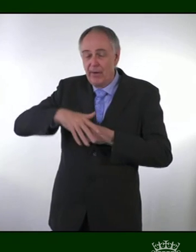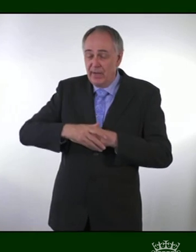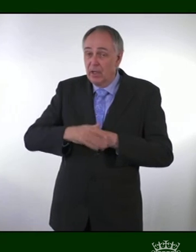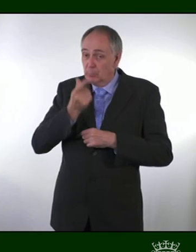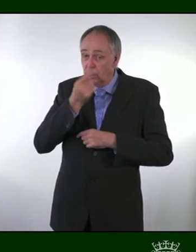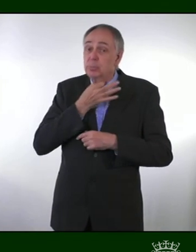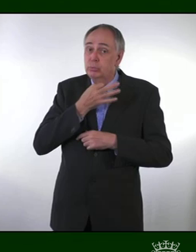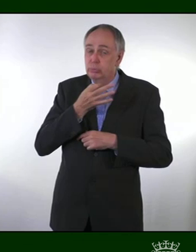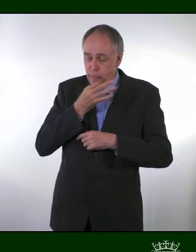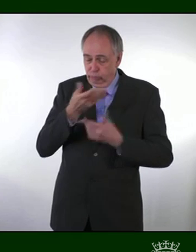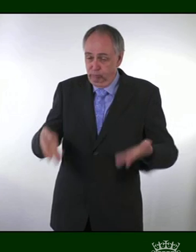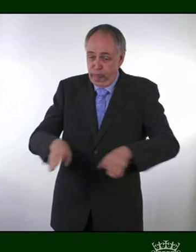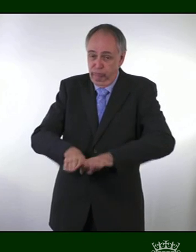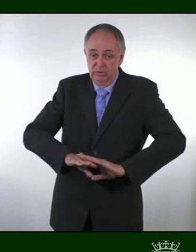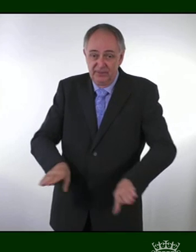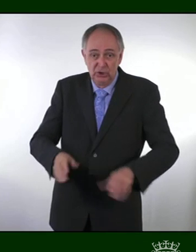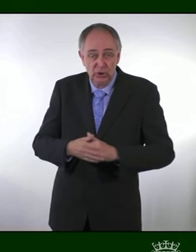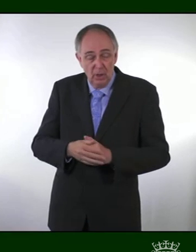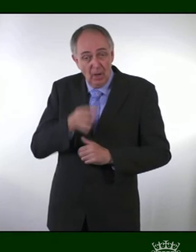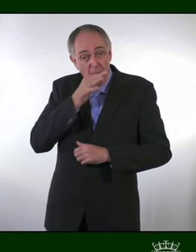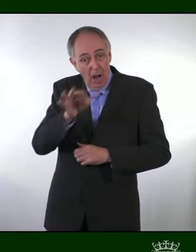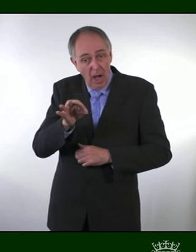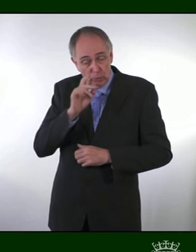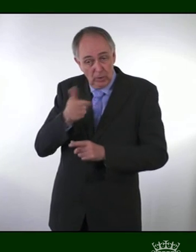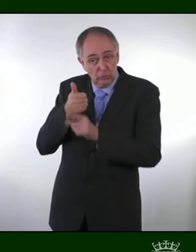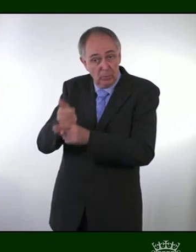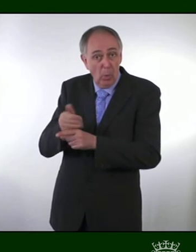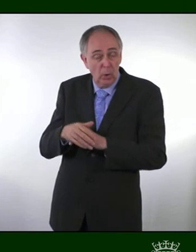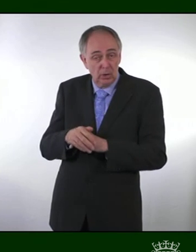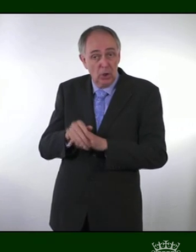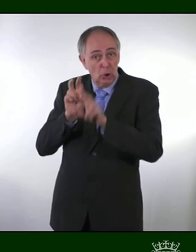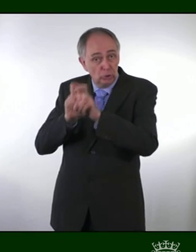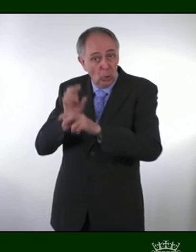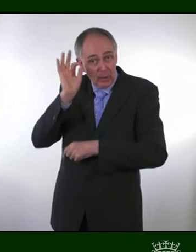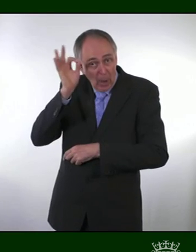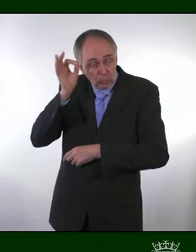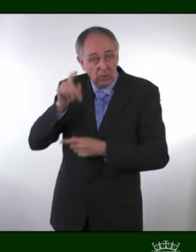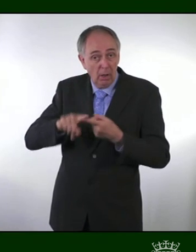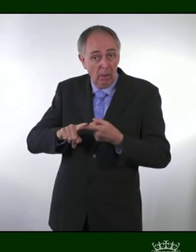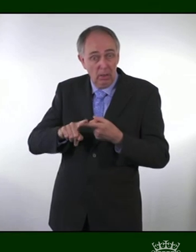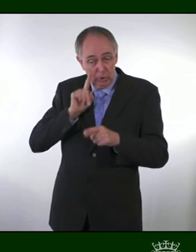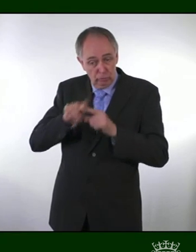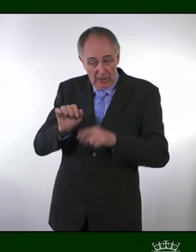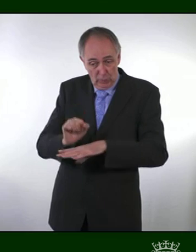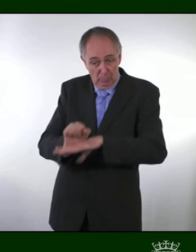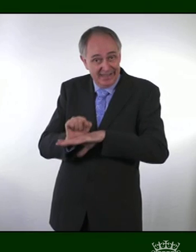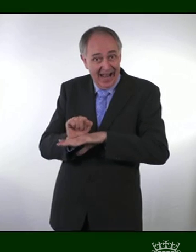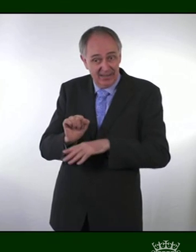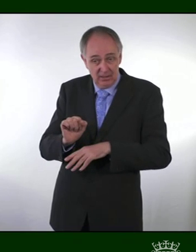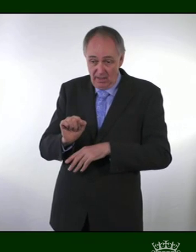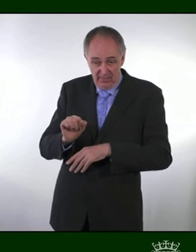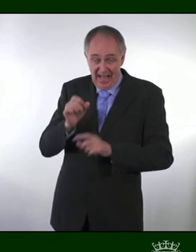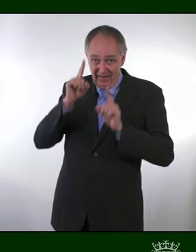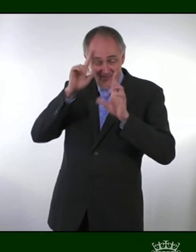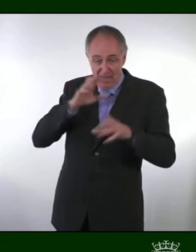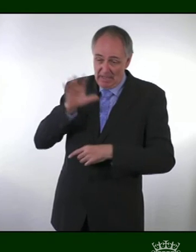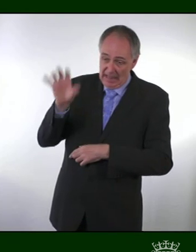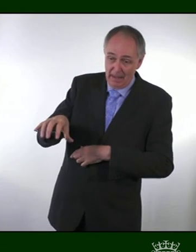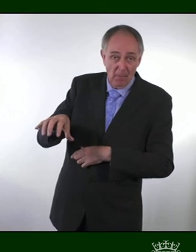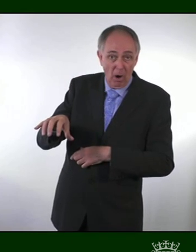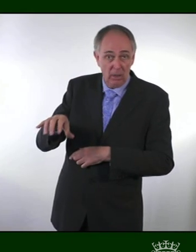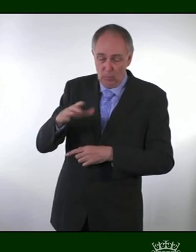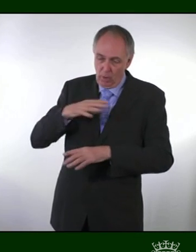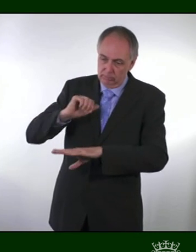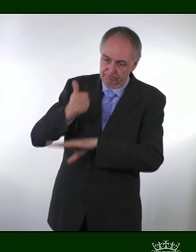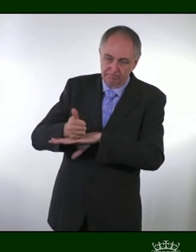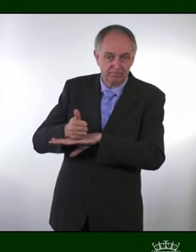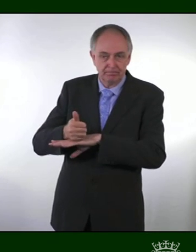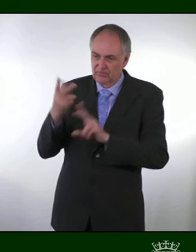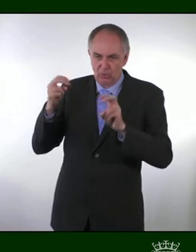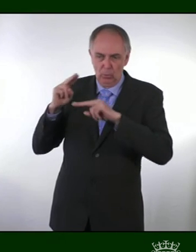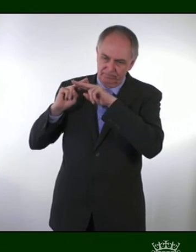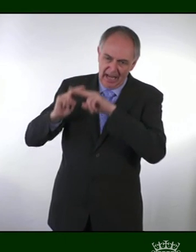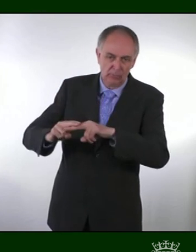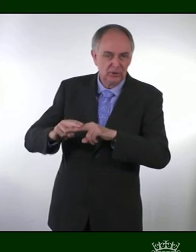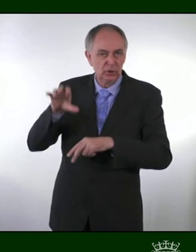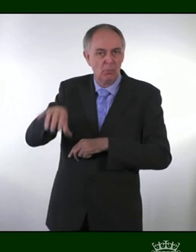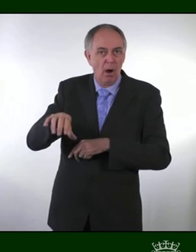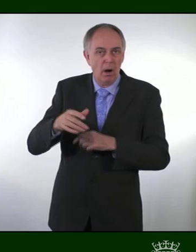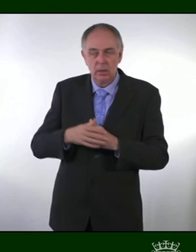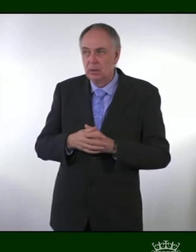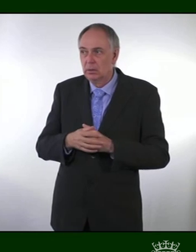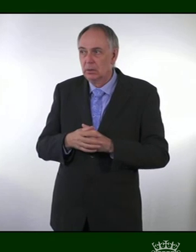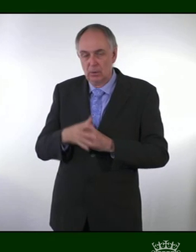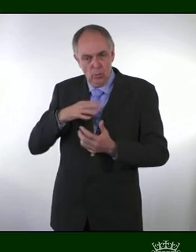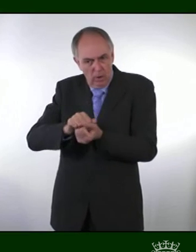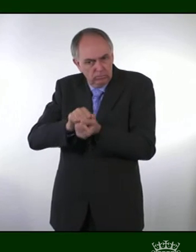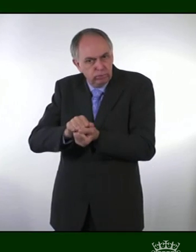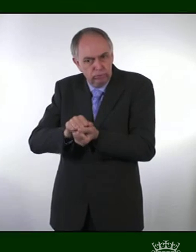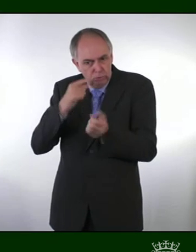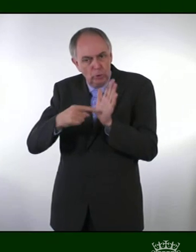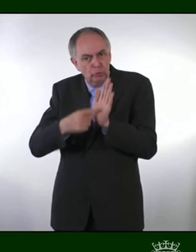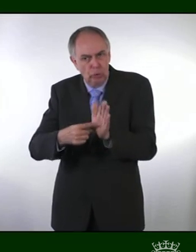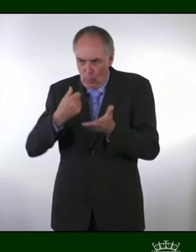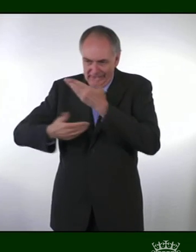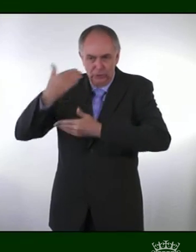Will my right honourable Friend support me, Stoke-on-Trent City Council, Historic England and the Friends of Chatterley Whitfield to protect and preserve this historic landmark by creating an industrial heritage park to stimulate tourism, create new green jobs and memorialise the history from the pits to the pots?